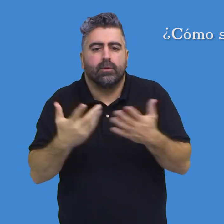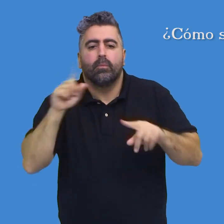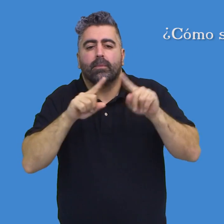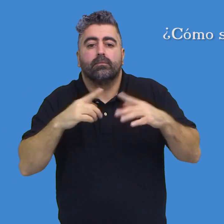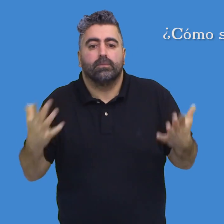problema